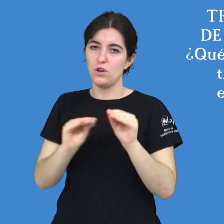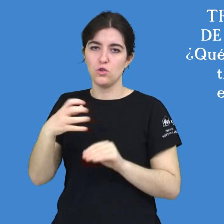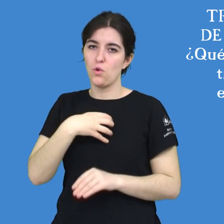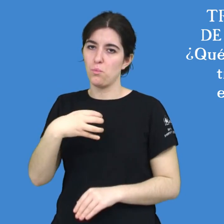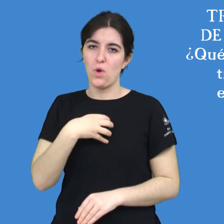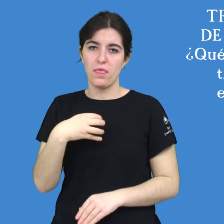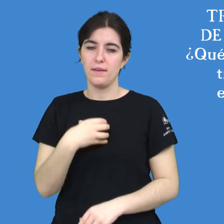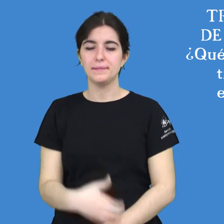poder